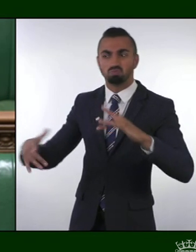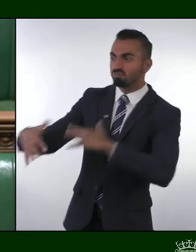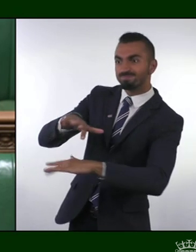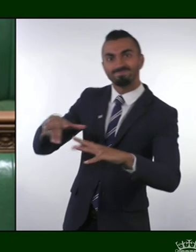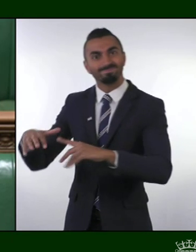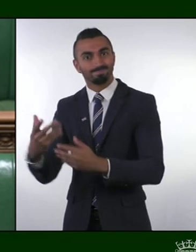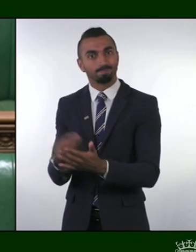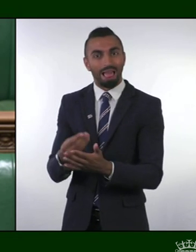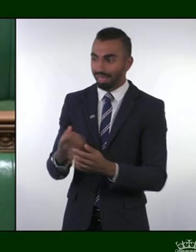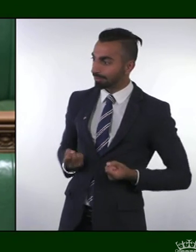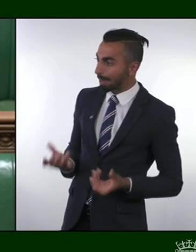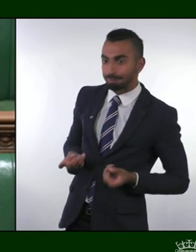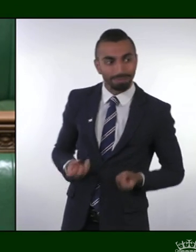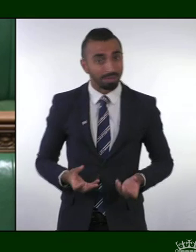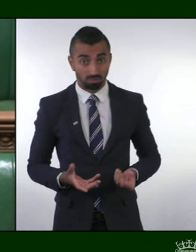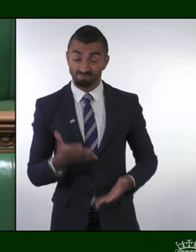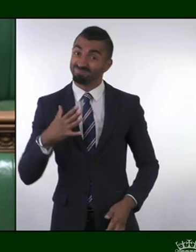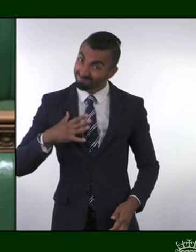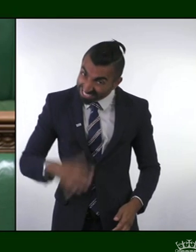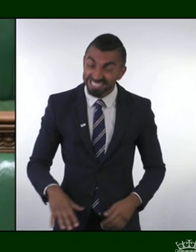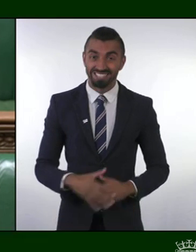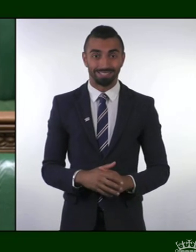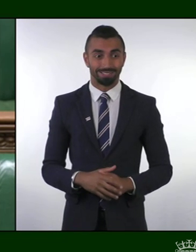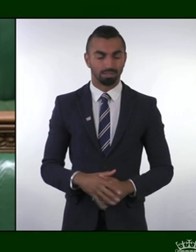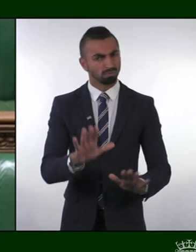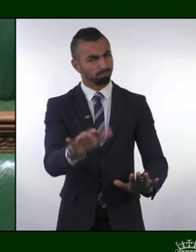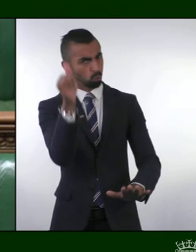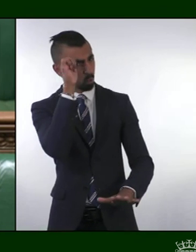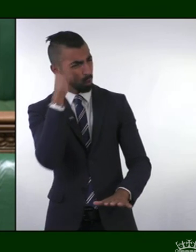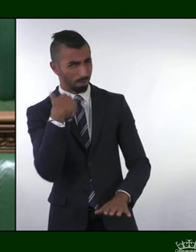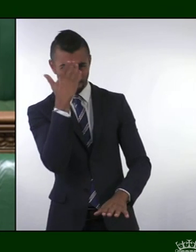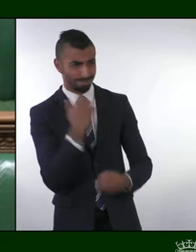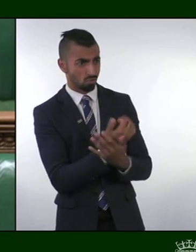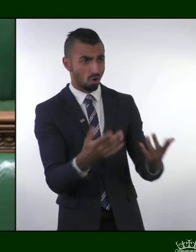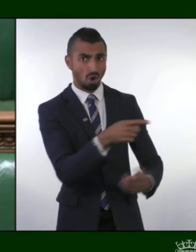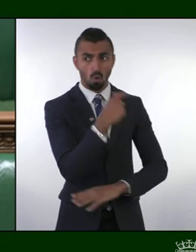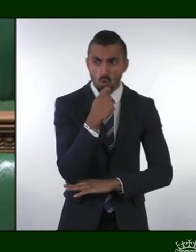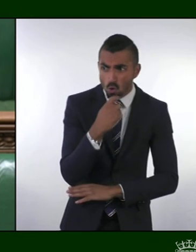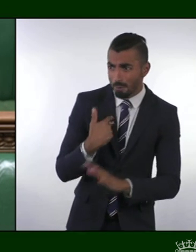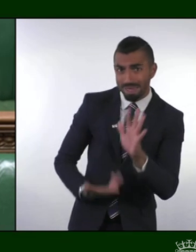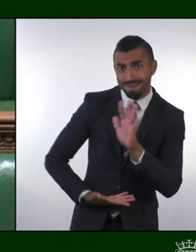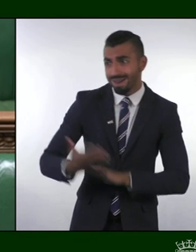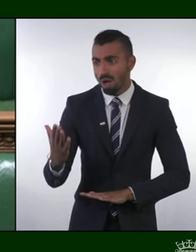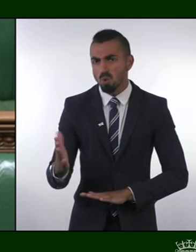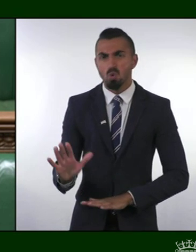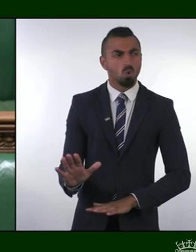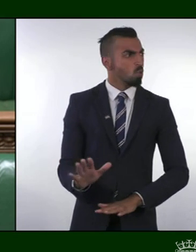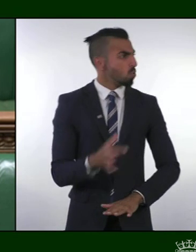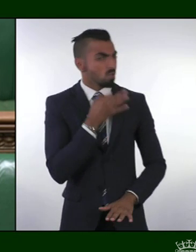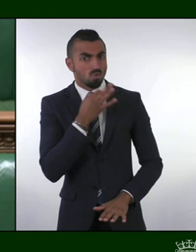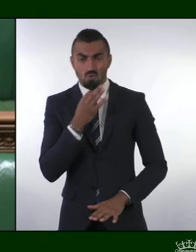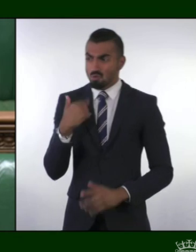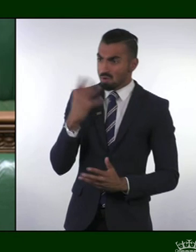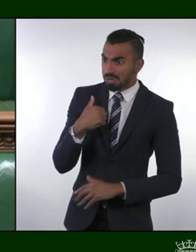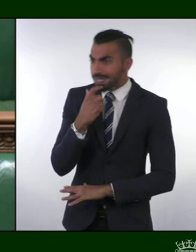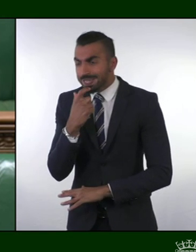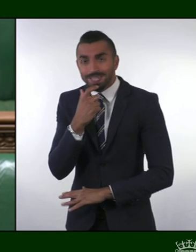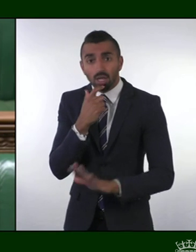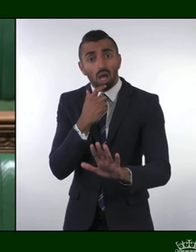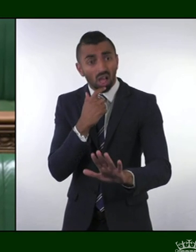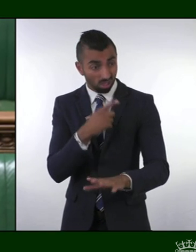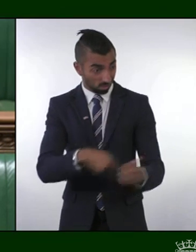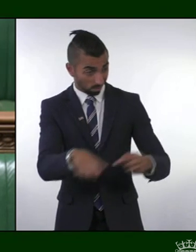I know people are cautious about going out, but we would not have lifted the restrictions if we did not think we could do so safely.